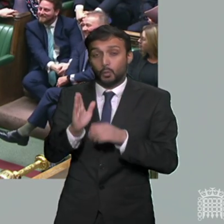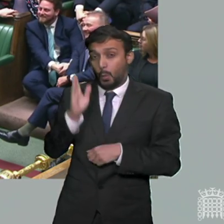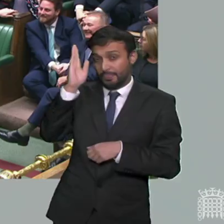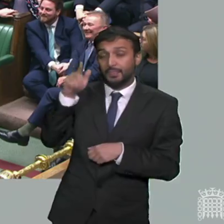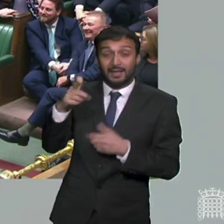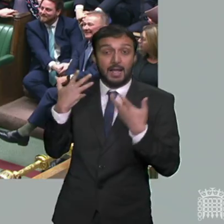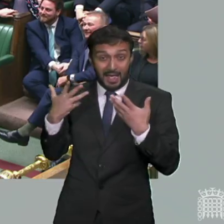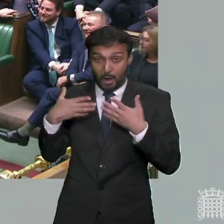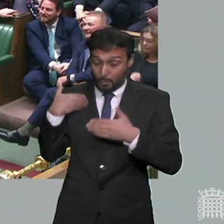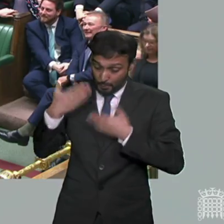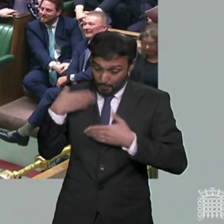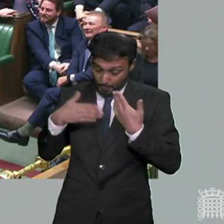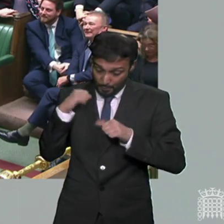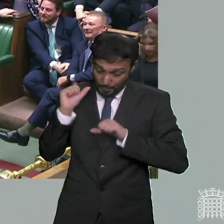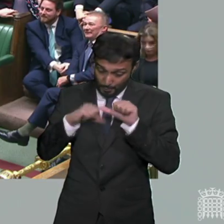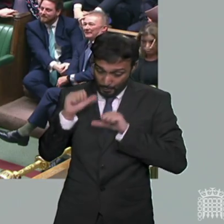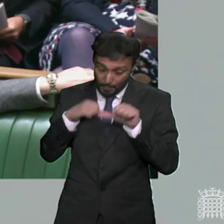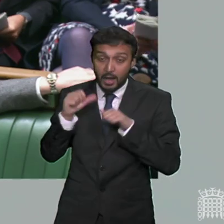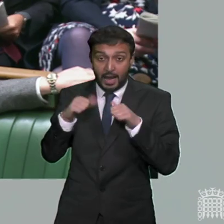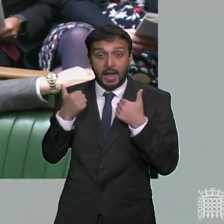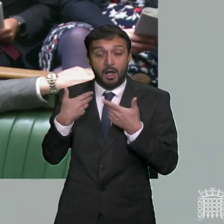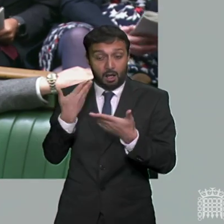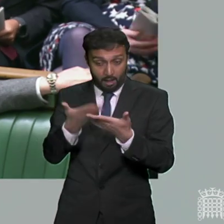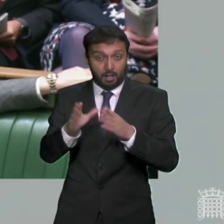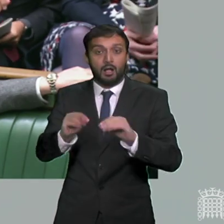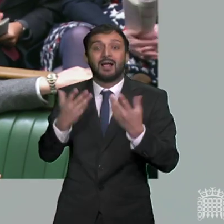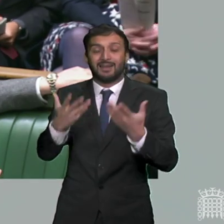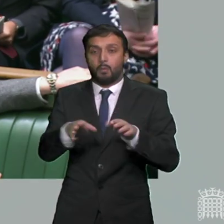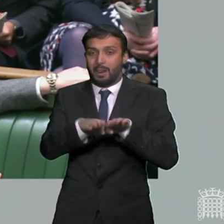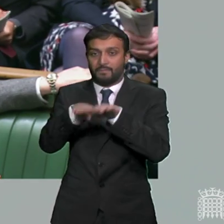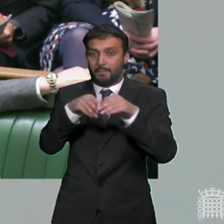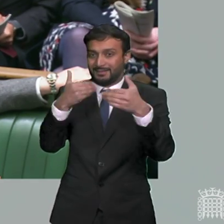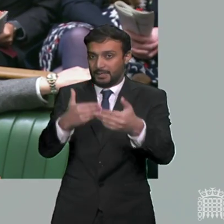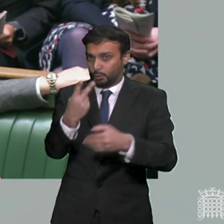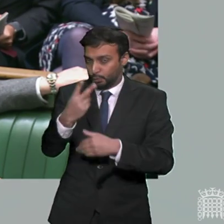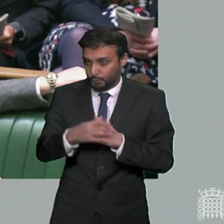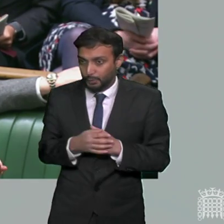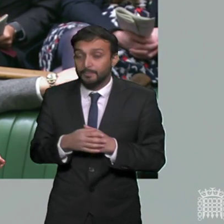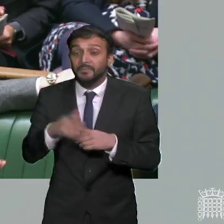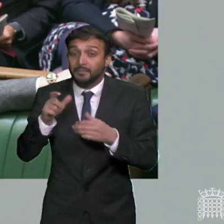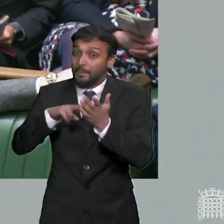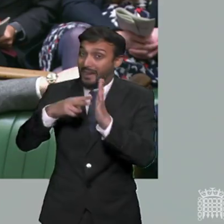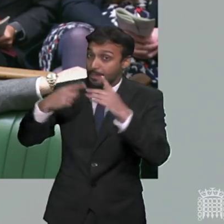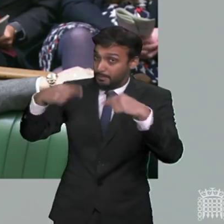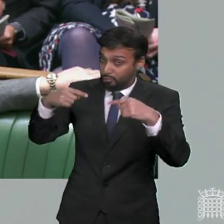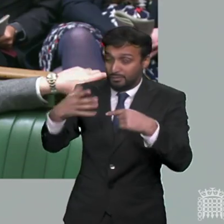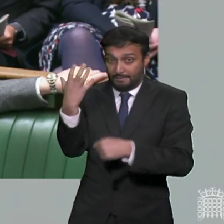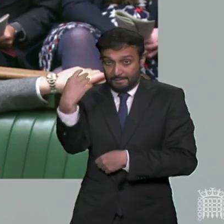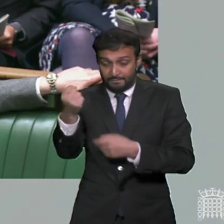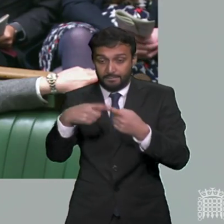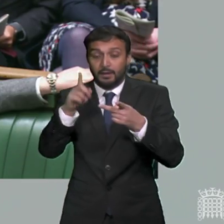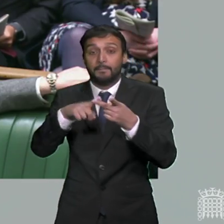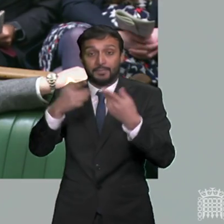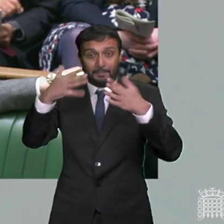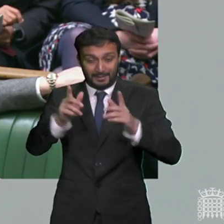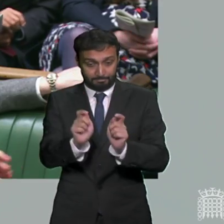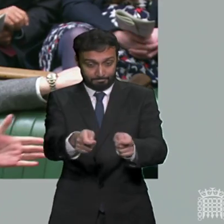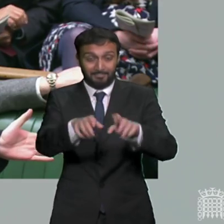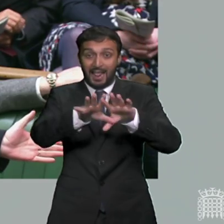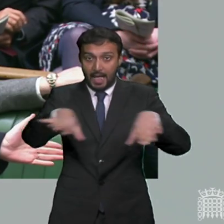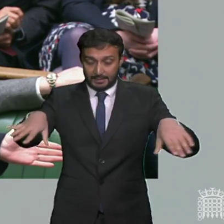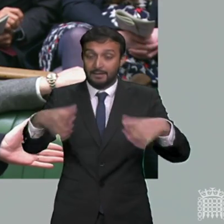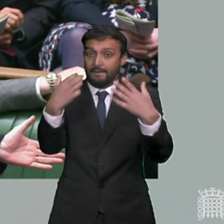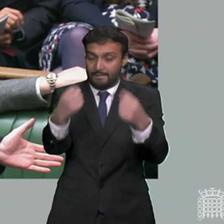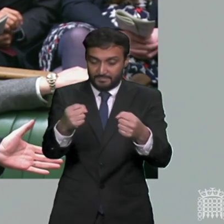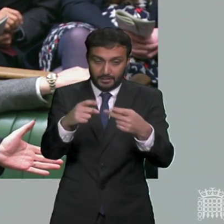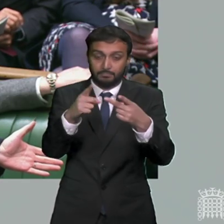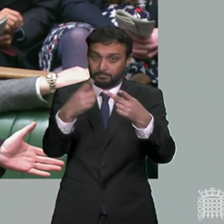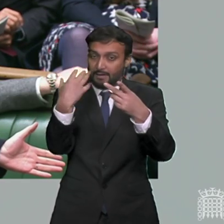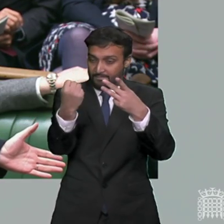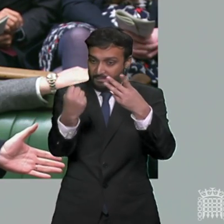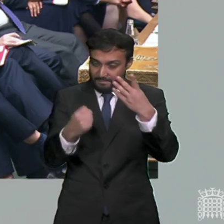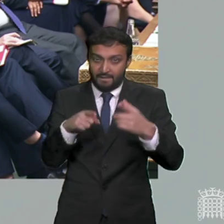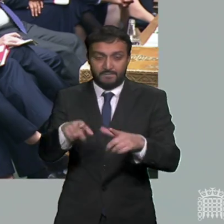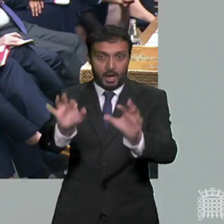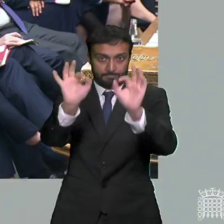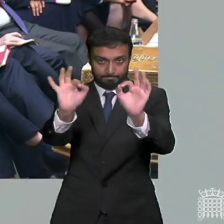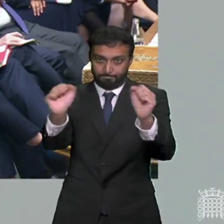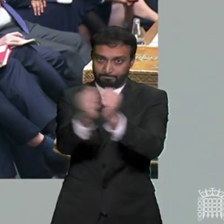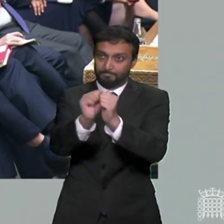It has gone through right to round 2 of the levelling-up fund, it has planning permission, it has land allocation, and it has everything that it is going to offer to north of England.